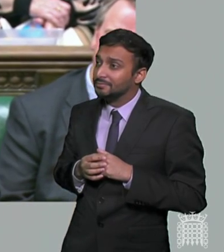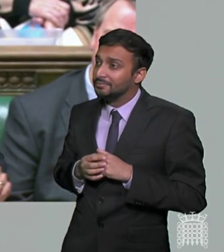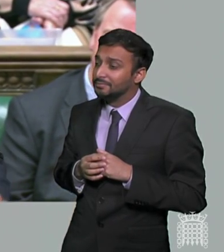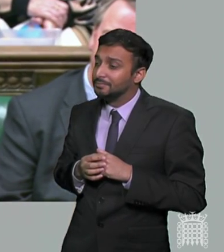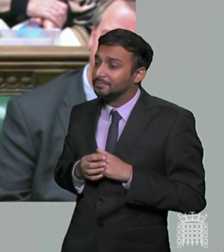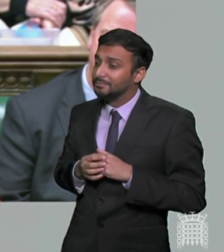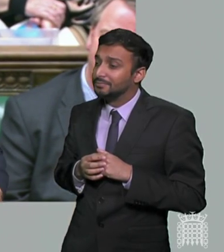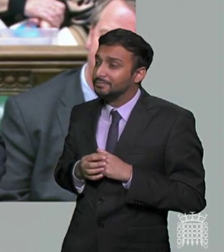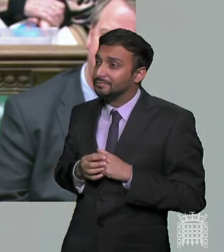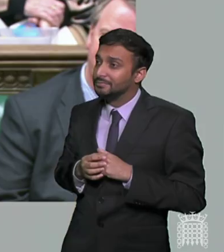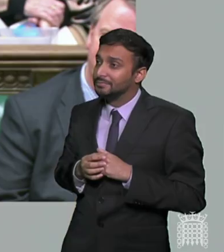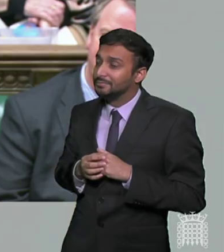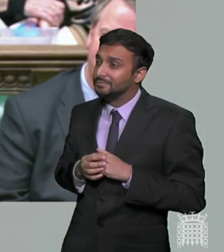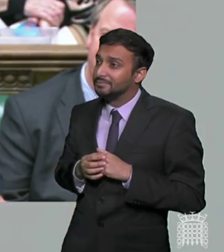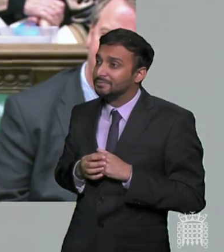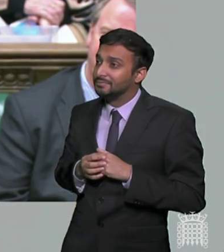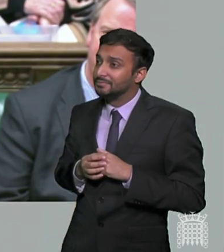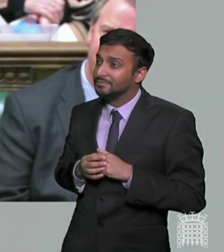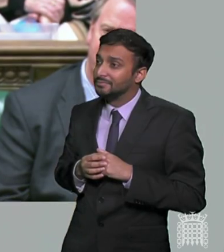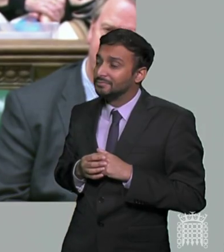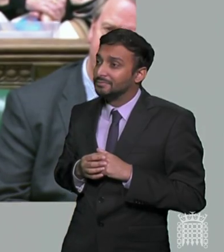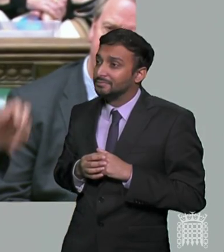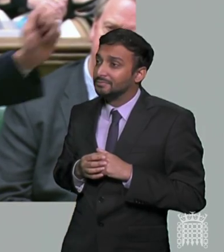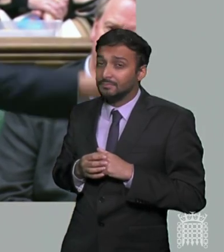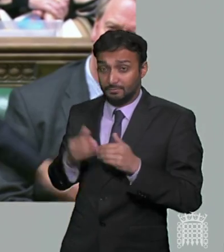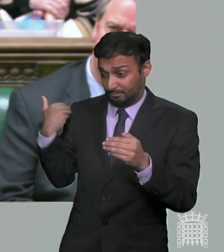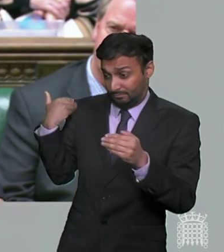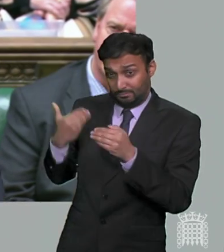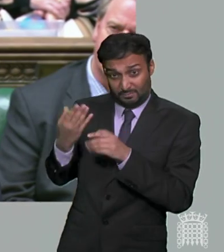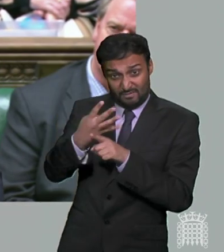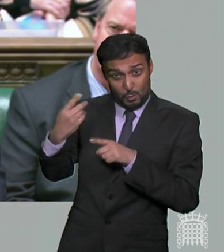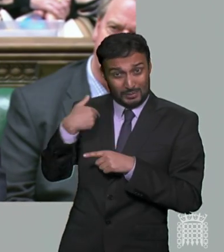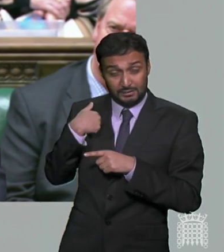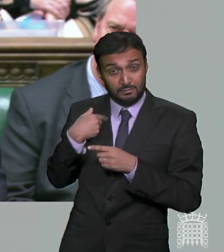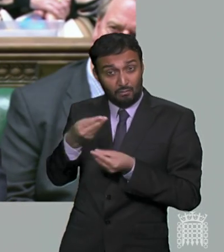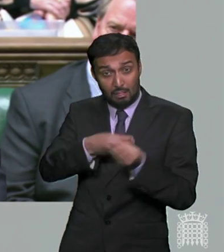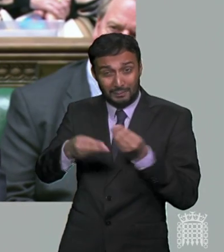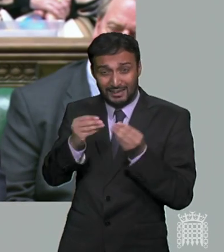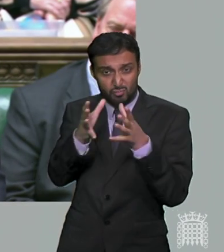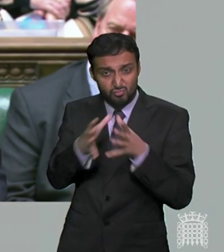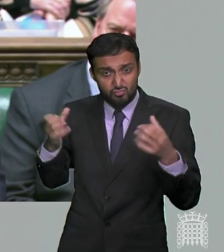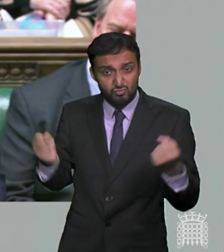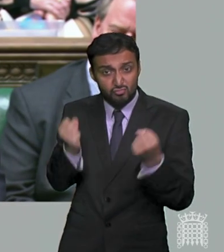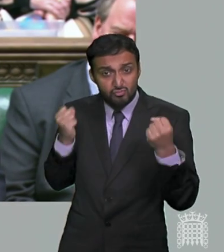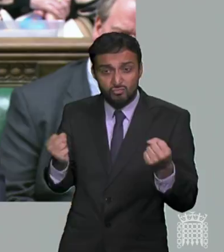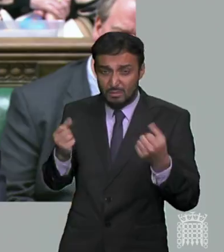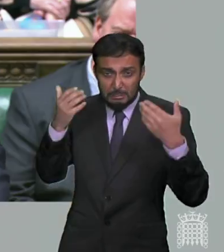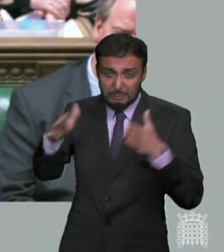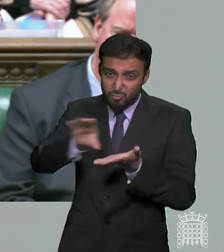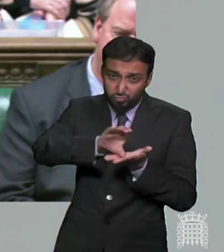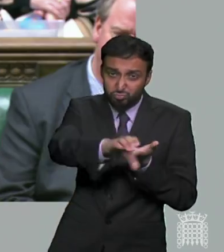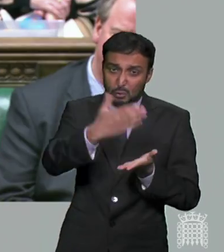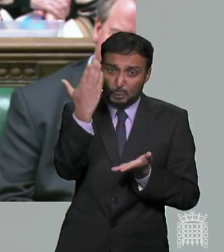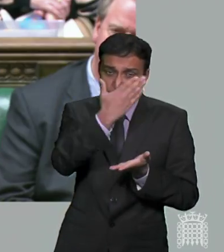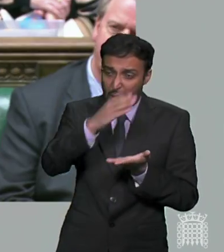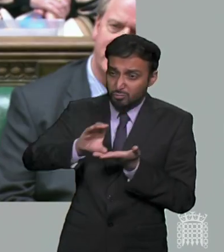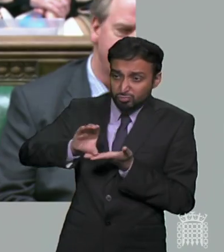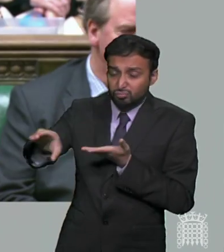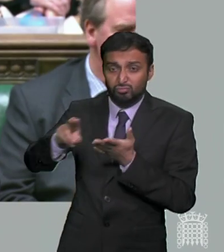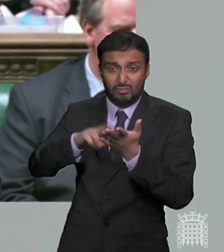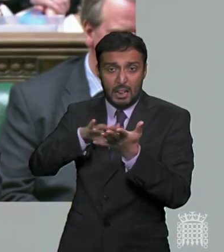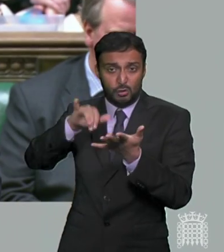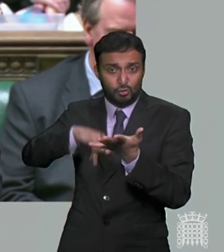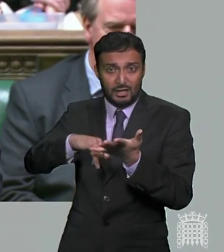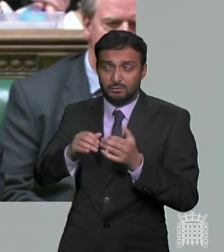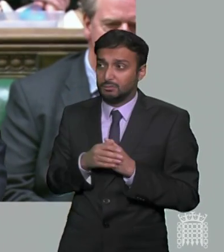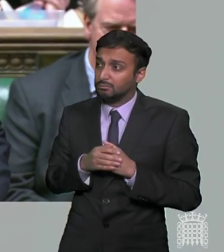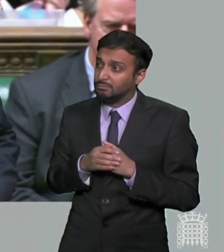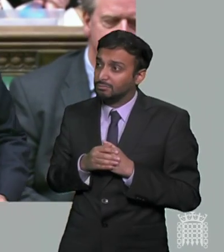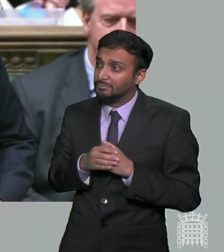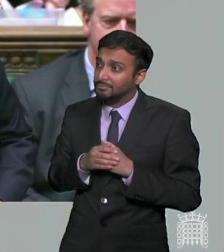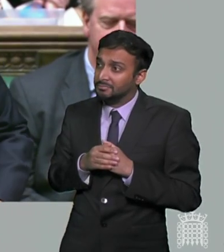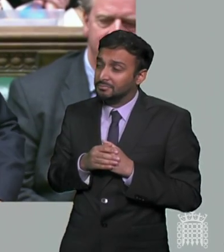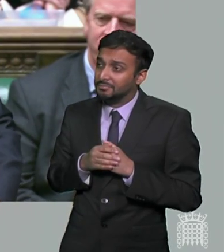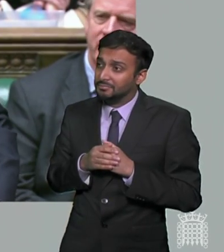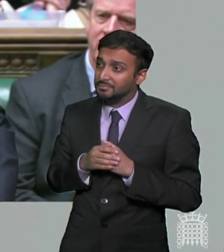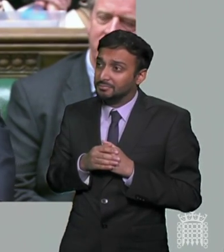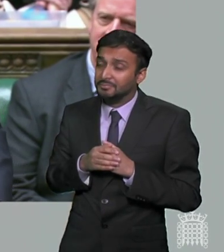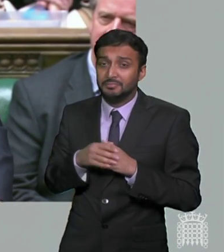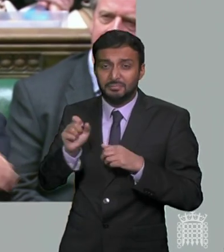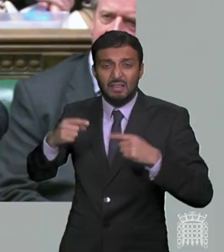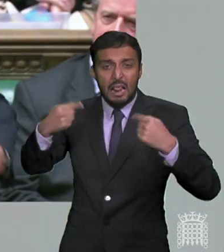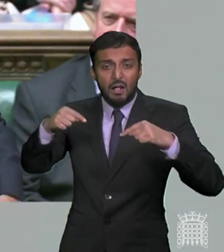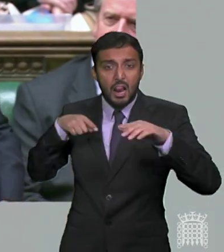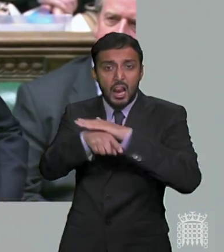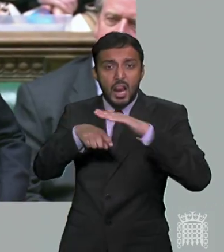In four weeks, I have strengthened the economy, we have put more money into the NHS and schools, and we have delivered a deal to tackle illegal migration.